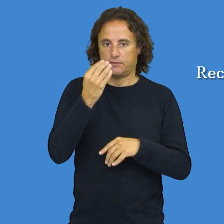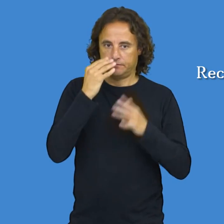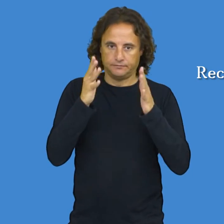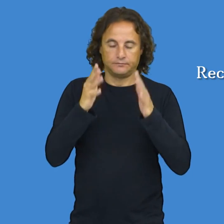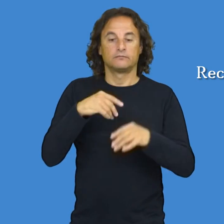aconsejar